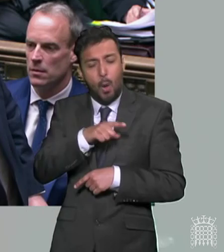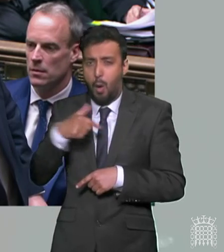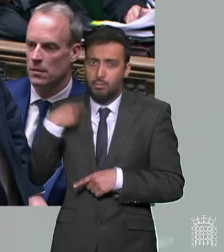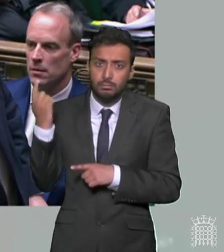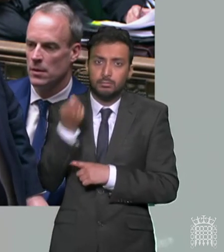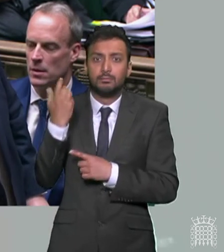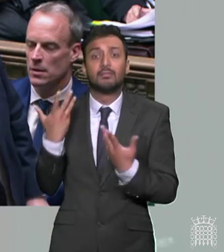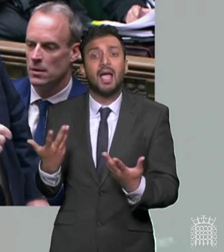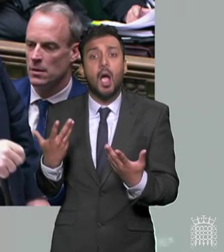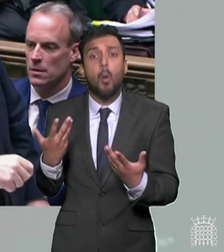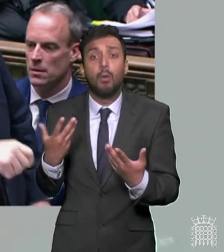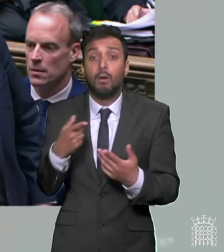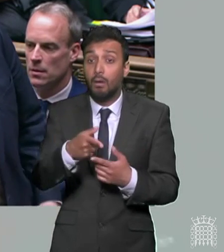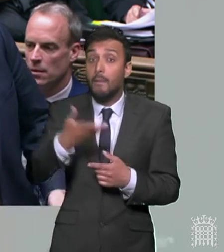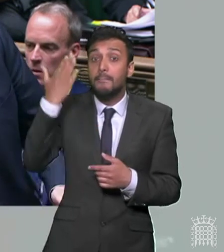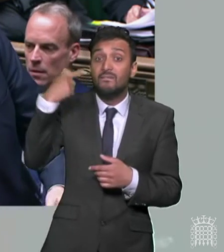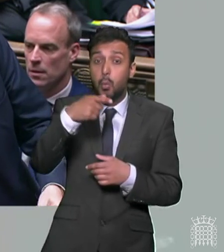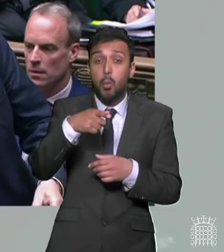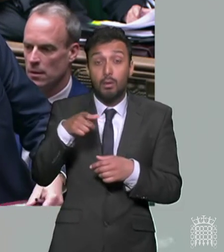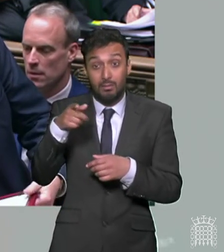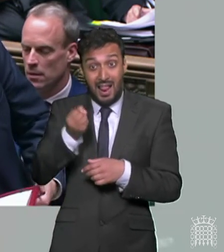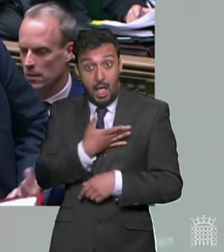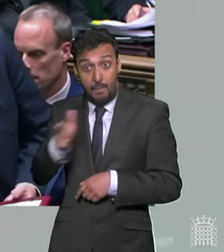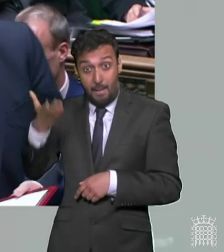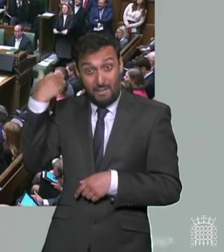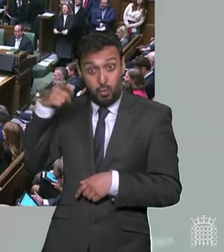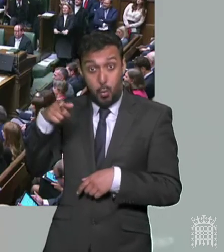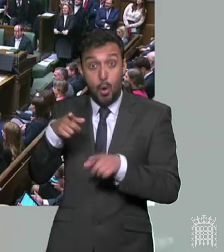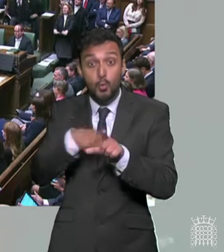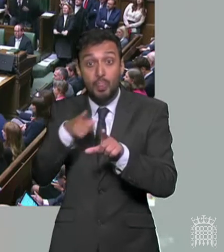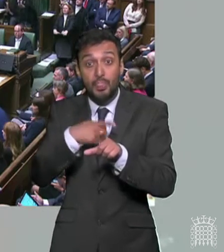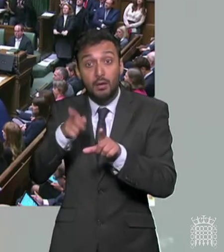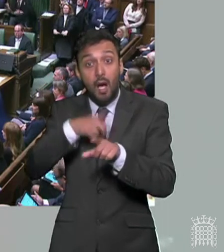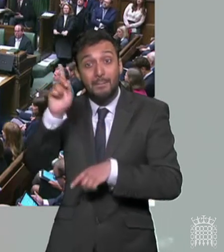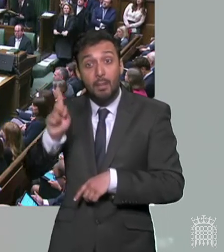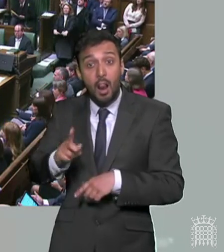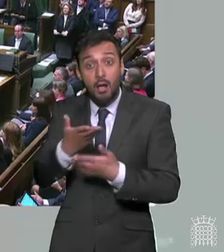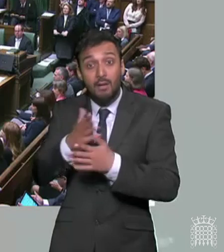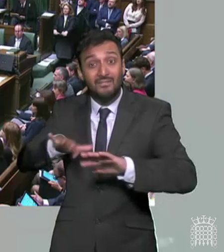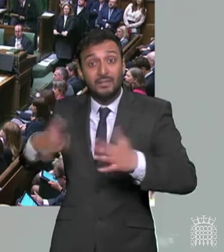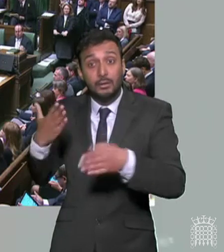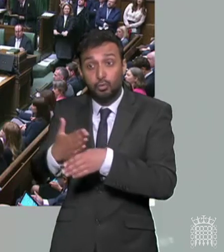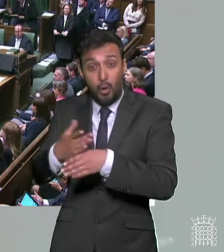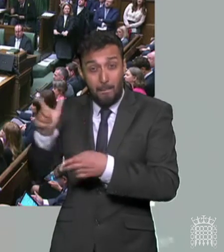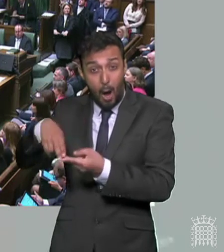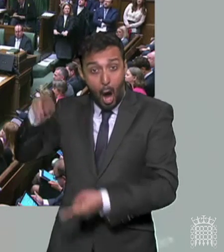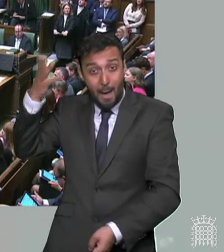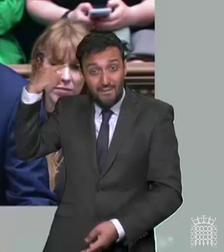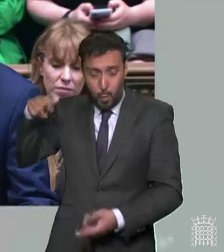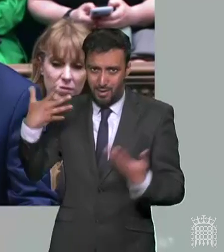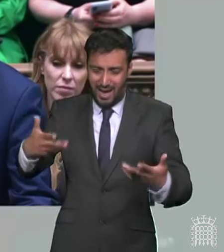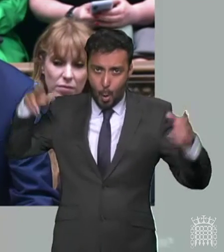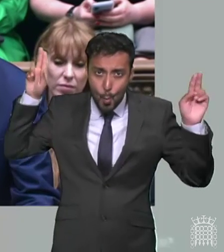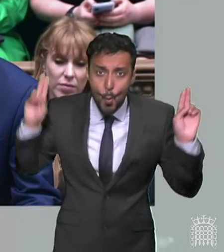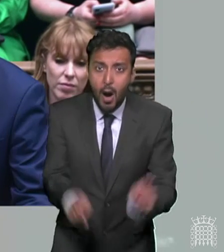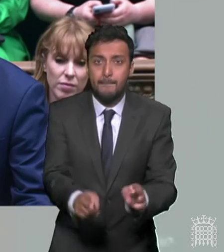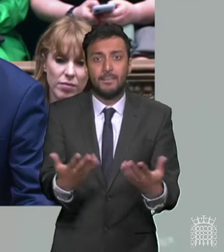Let me take another statistic: youth unemployment—Labour used to care about it—is at or near a record low.